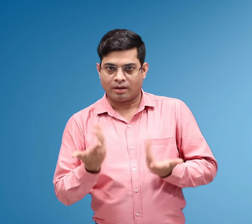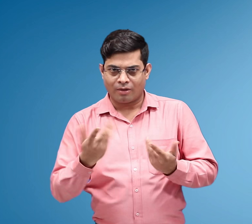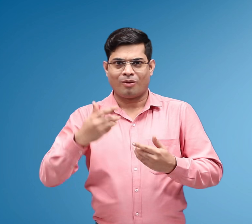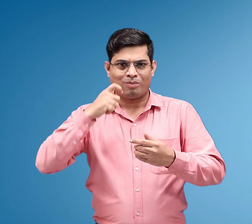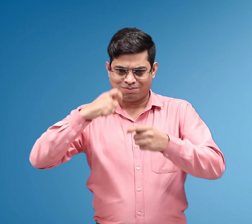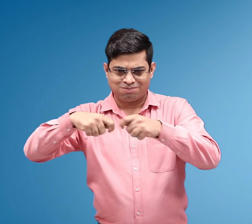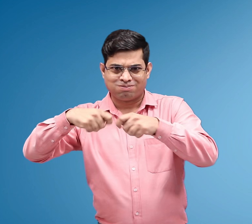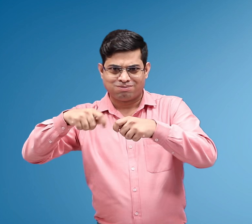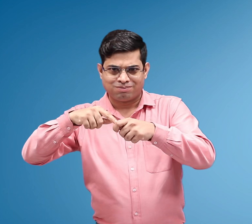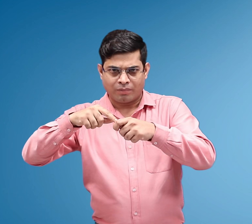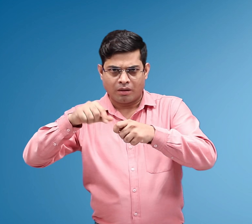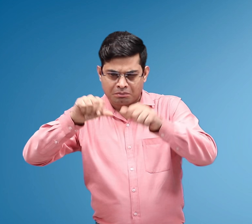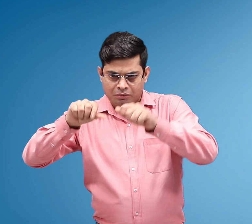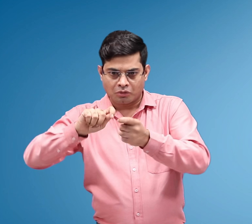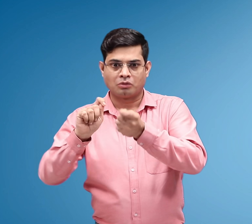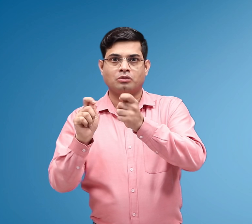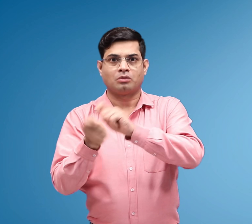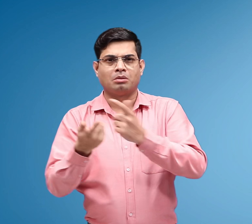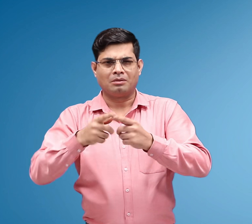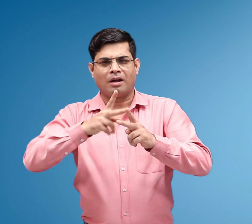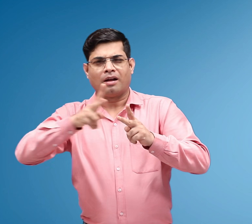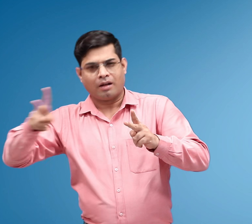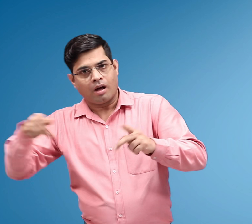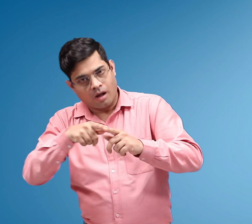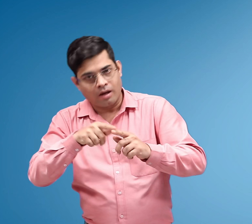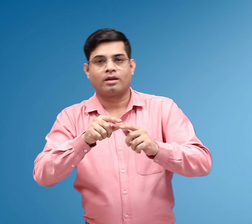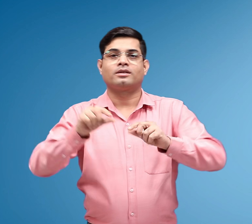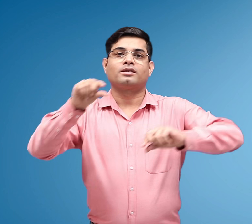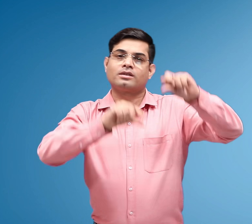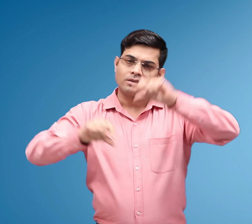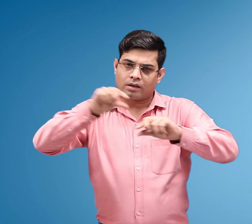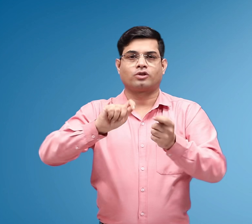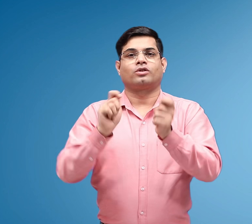are also produced by chemical reactions.